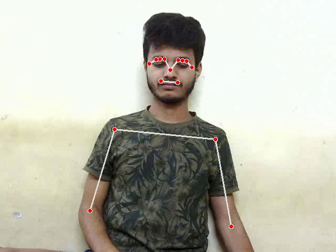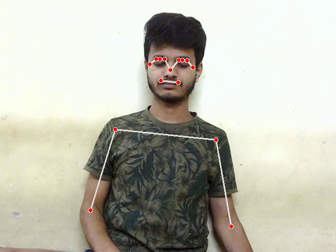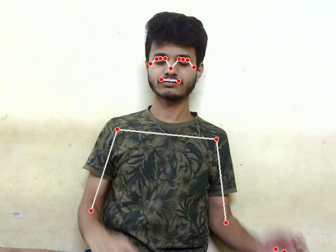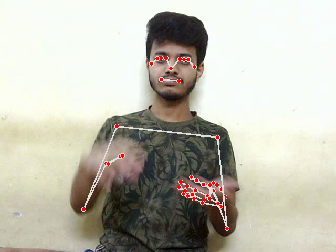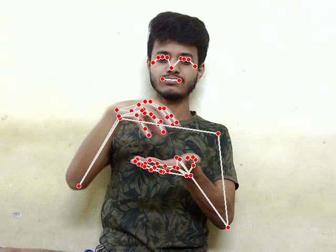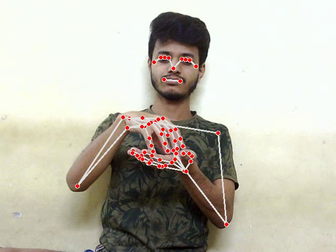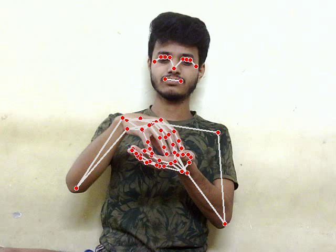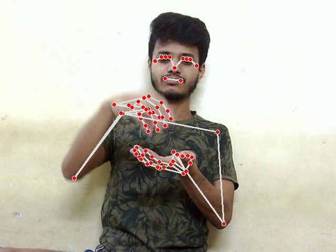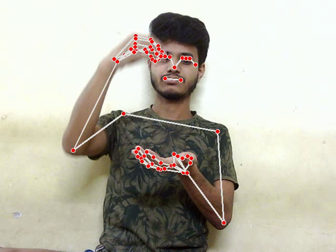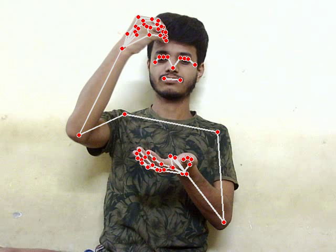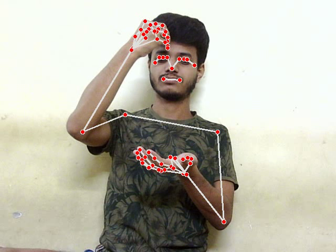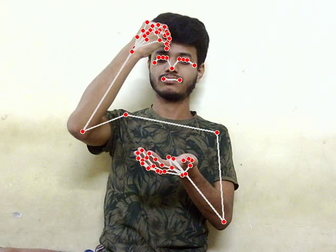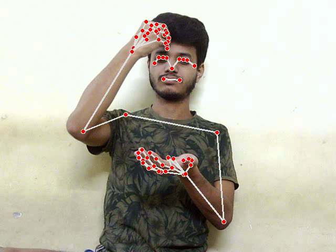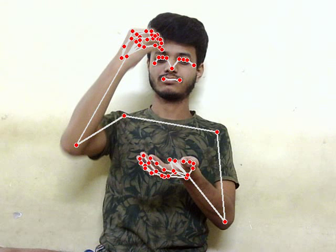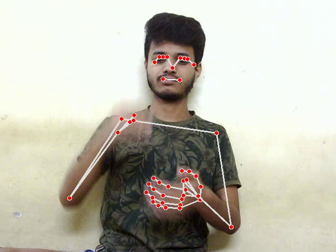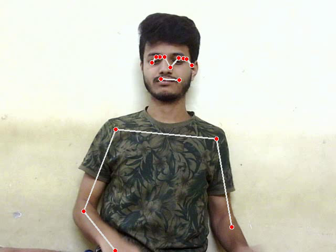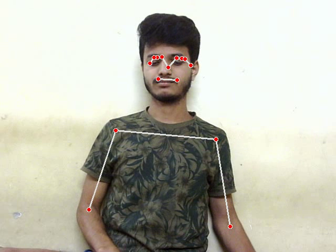learn